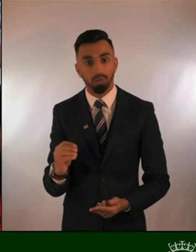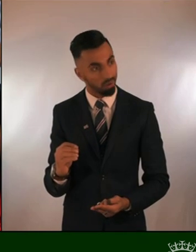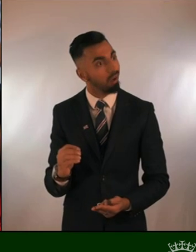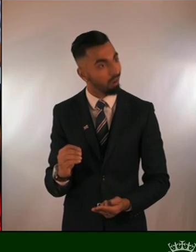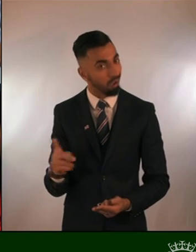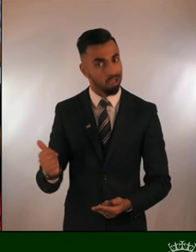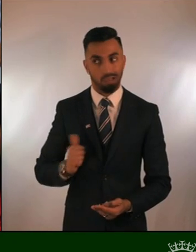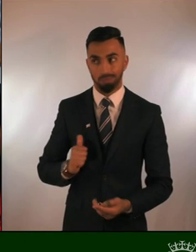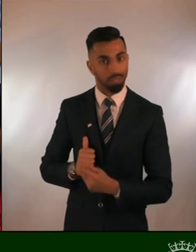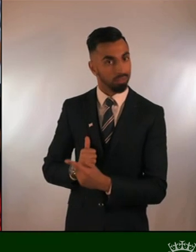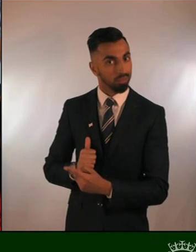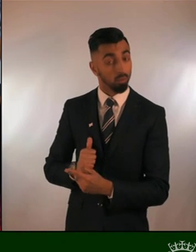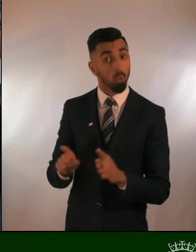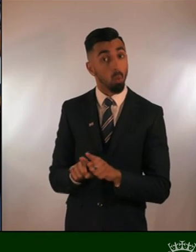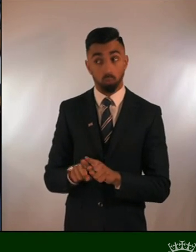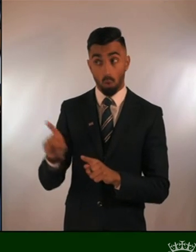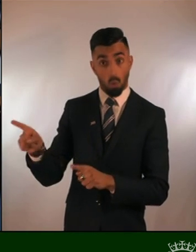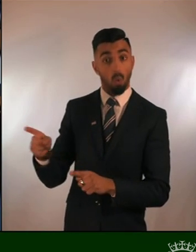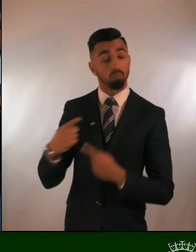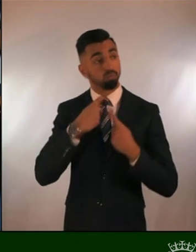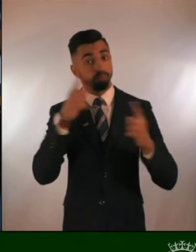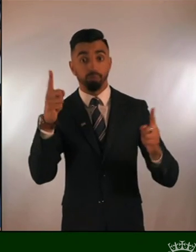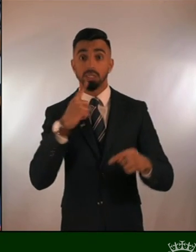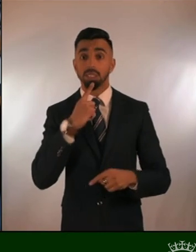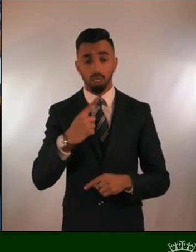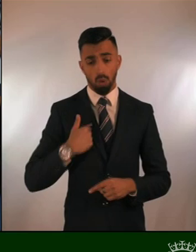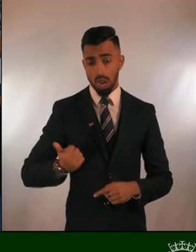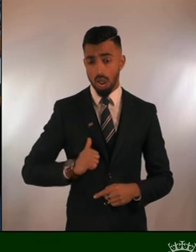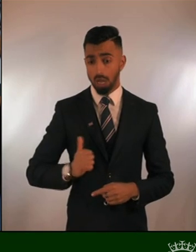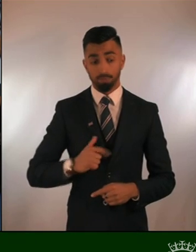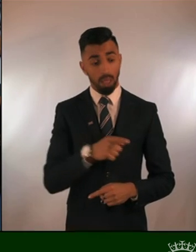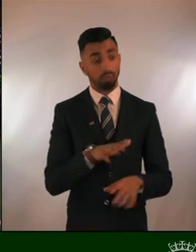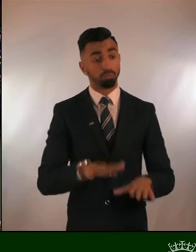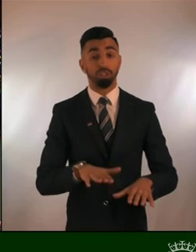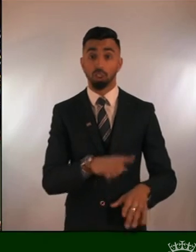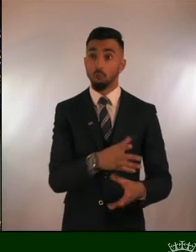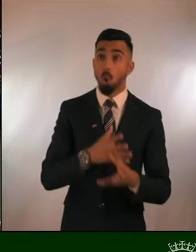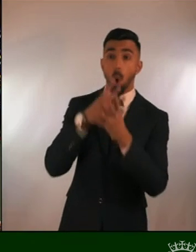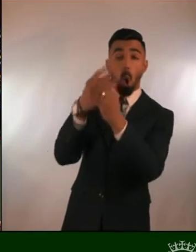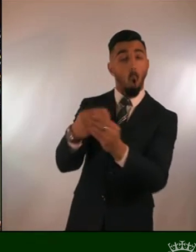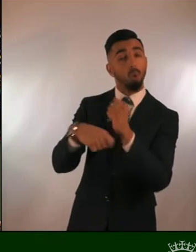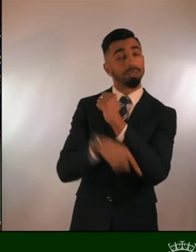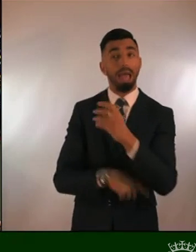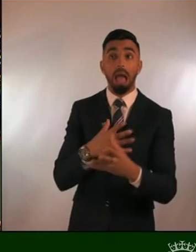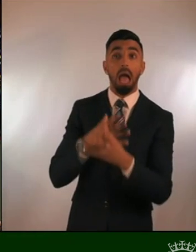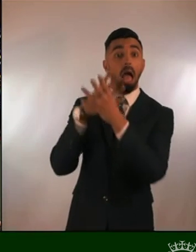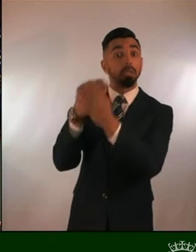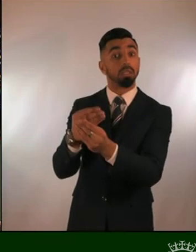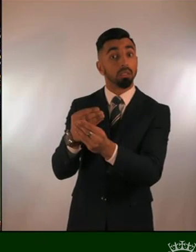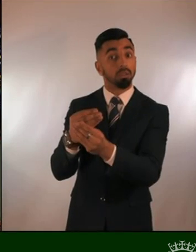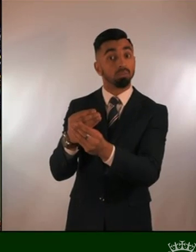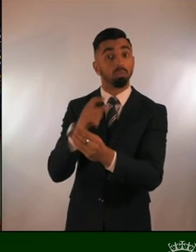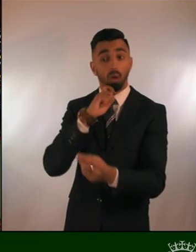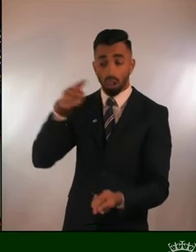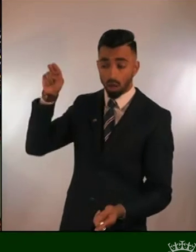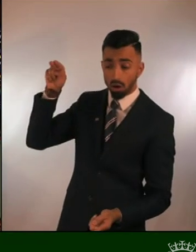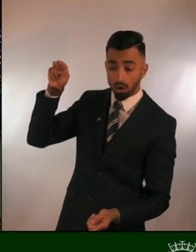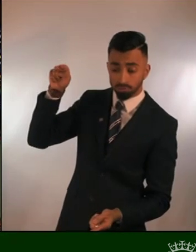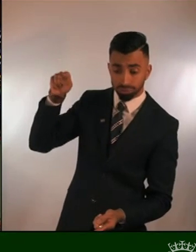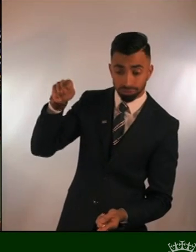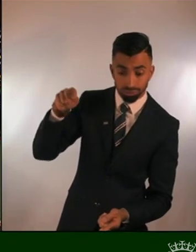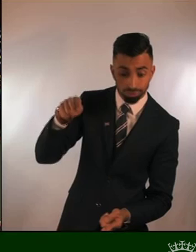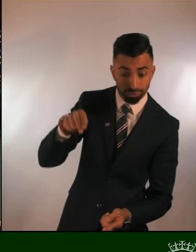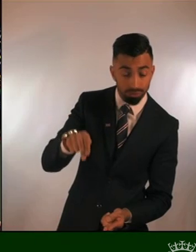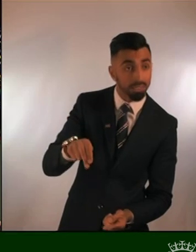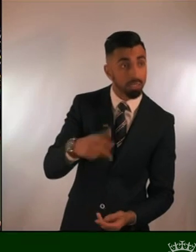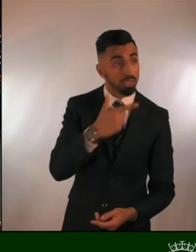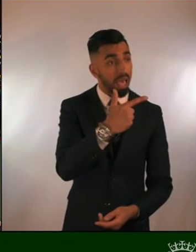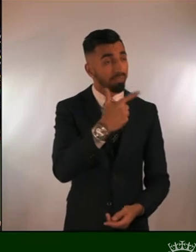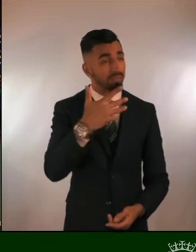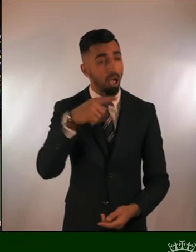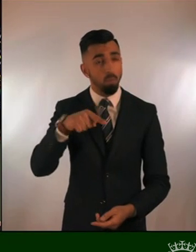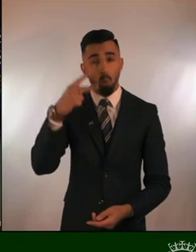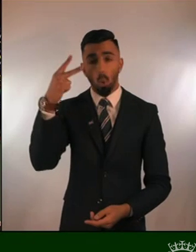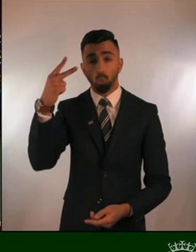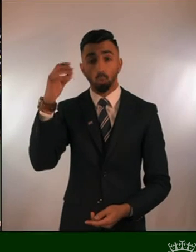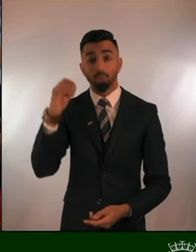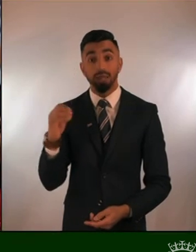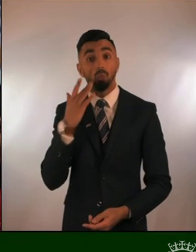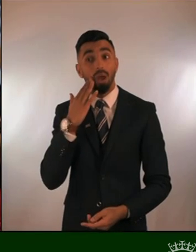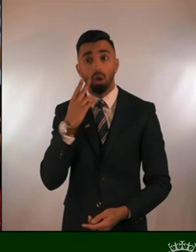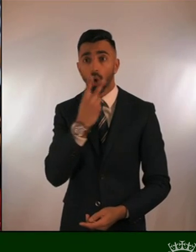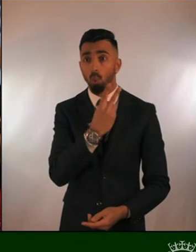The OBR forecasts that headline debt will be lower at the end of the Parliament than it is today, falling from 79.5% this year to 75.2% in 2024-25.